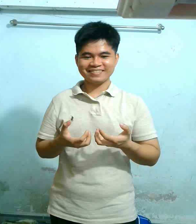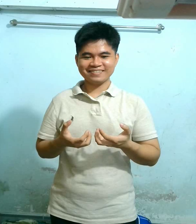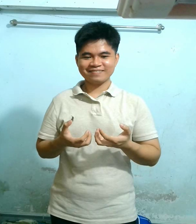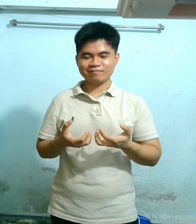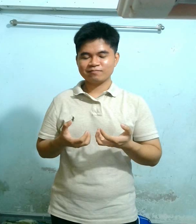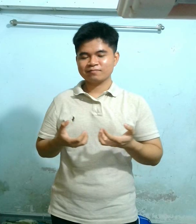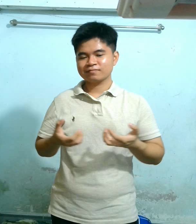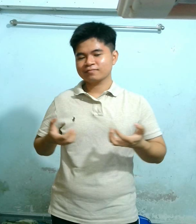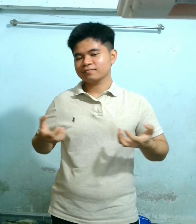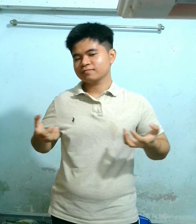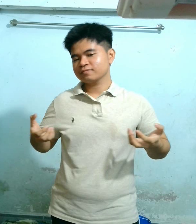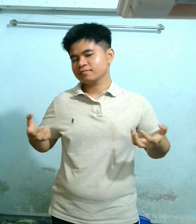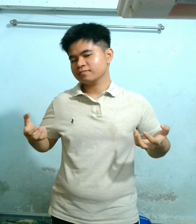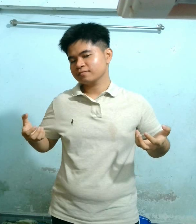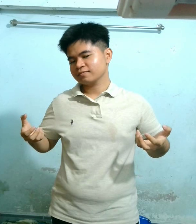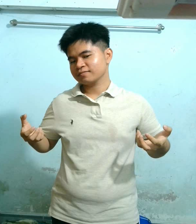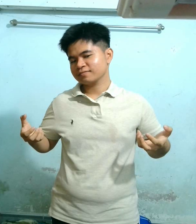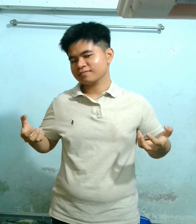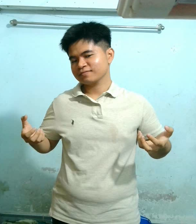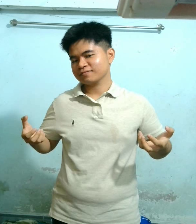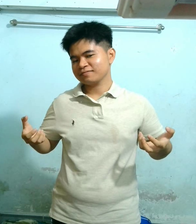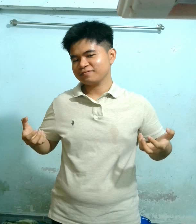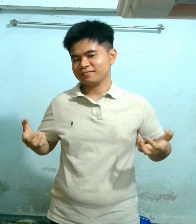chia cat